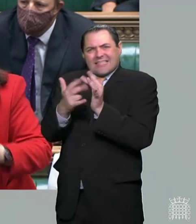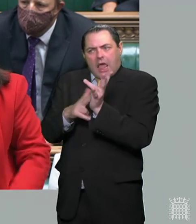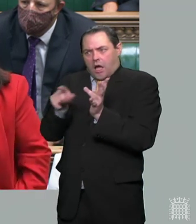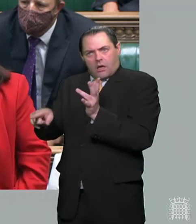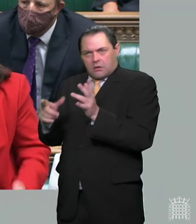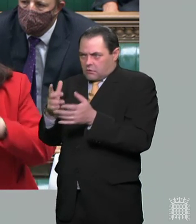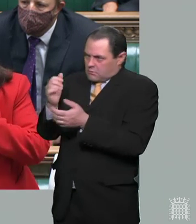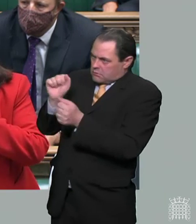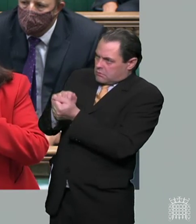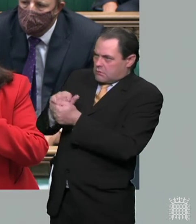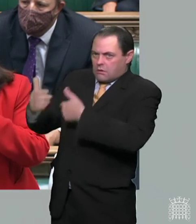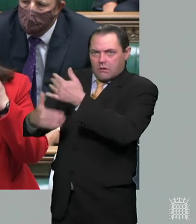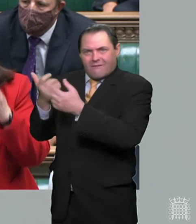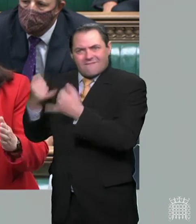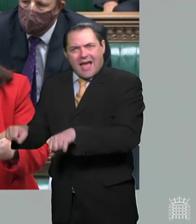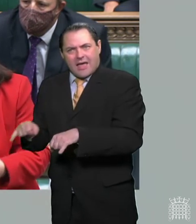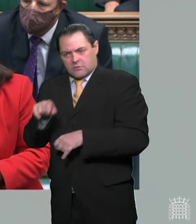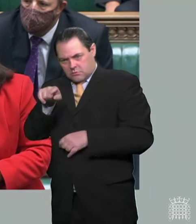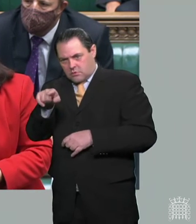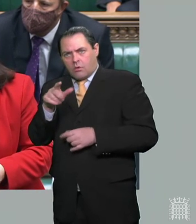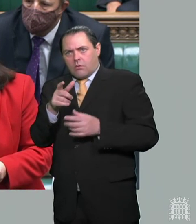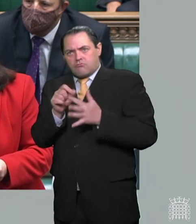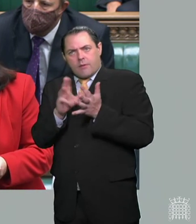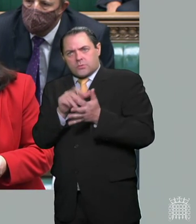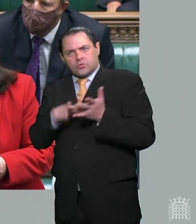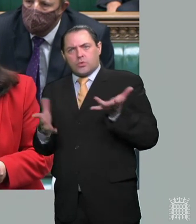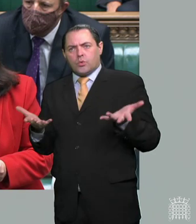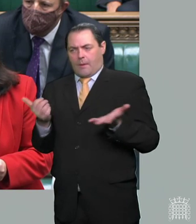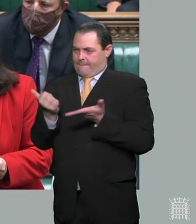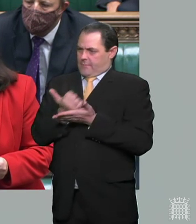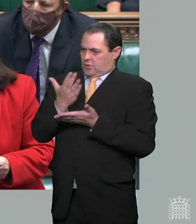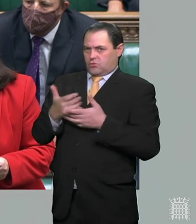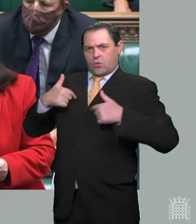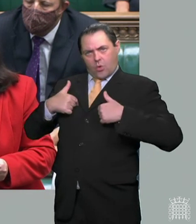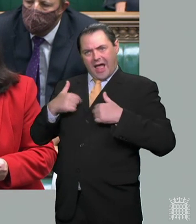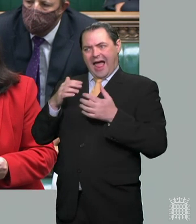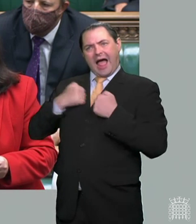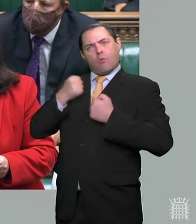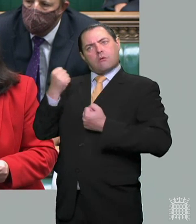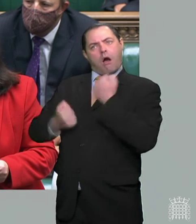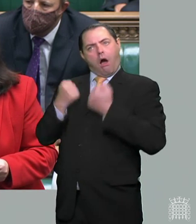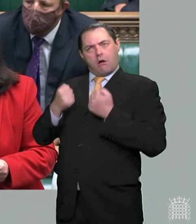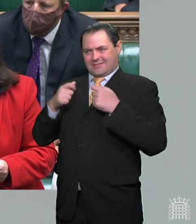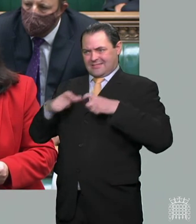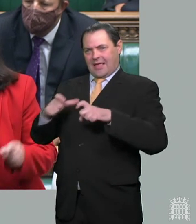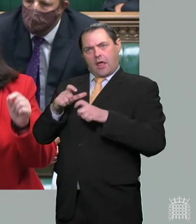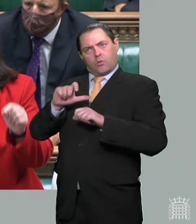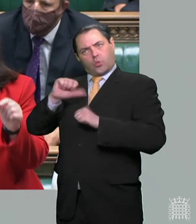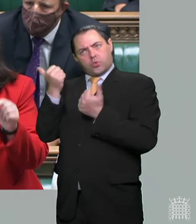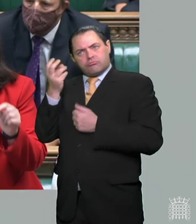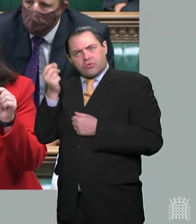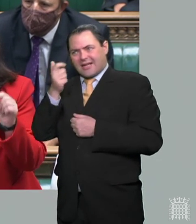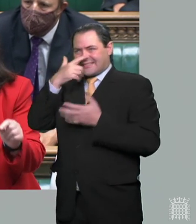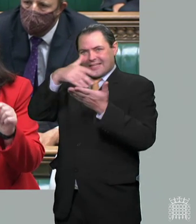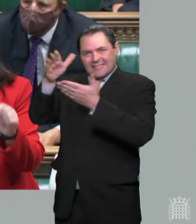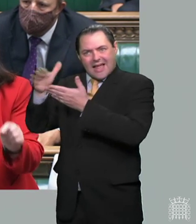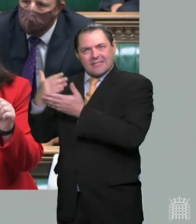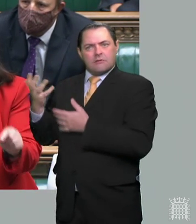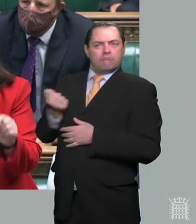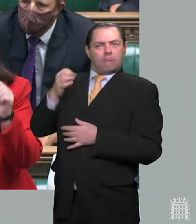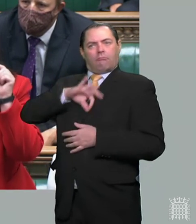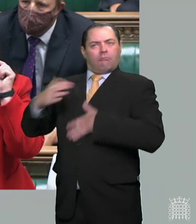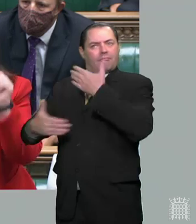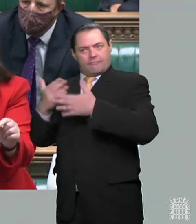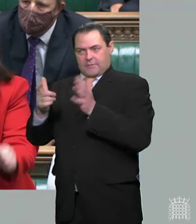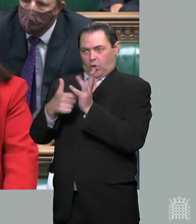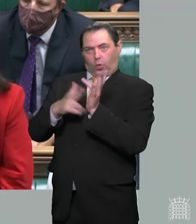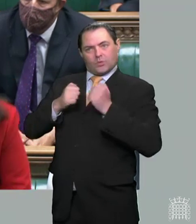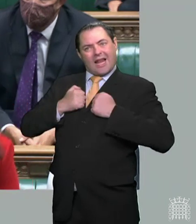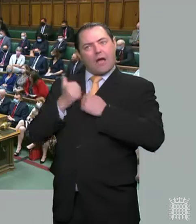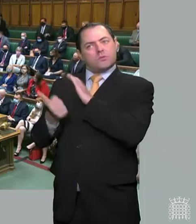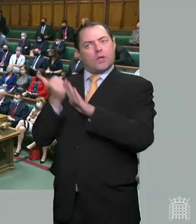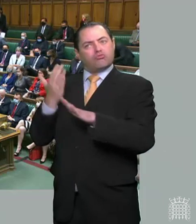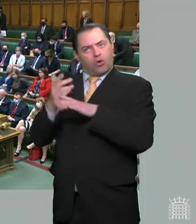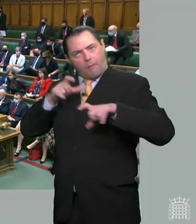Will the Deputy Prime Minister outline what No.10 will do to ensure that the UK automotive sector remains competitive globally, and that skilled jobs in towns such as mine, Luton, are saved?